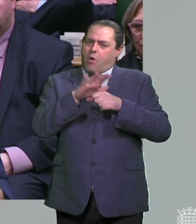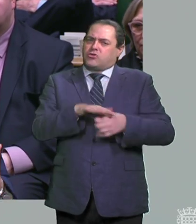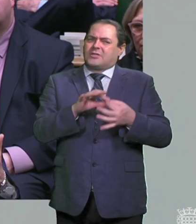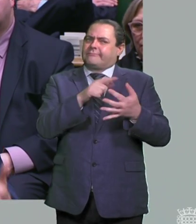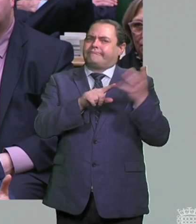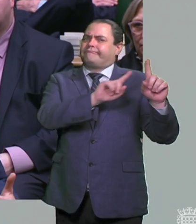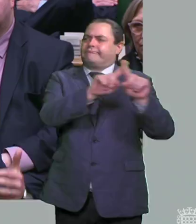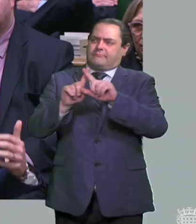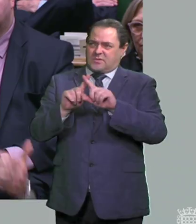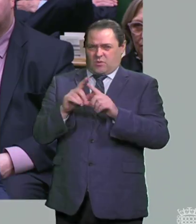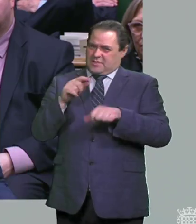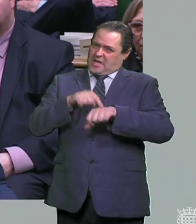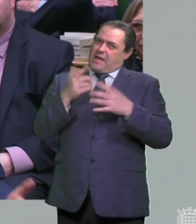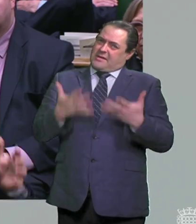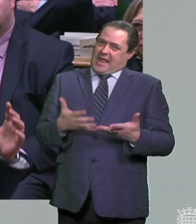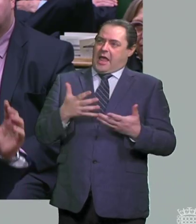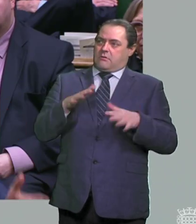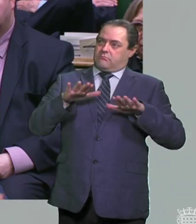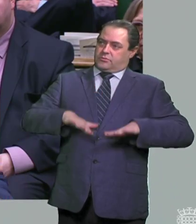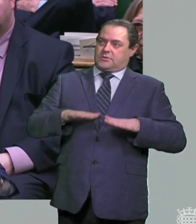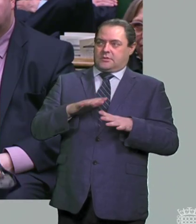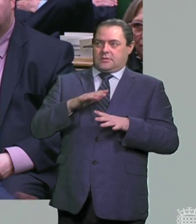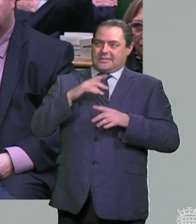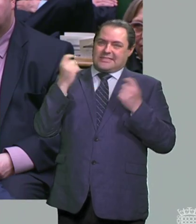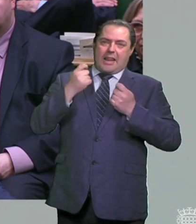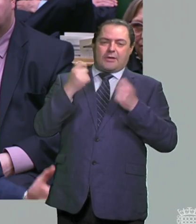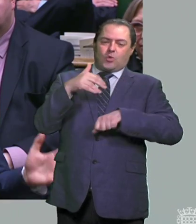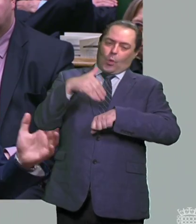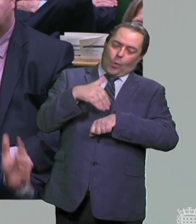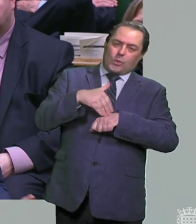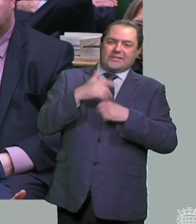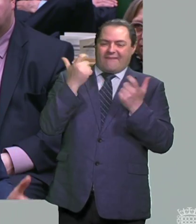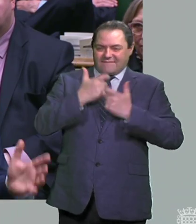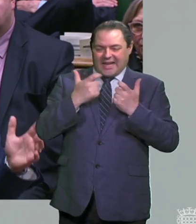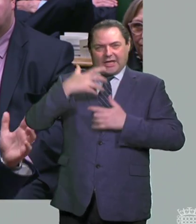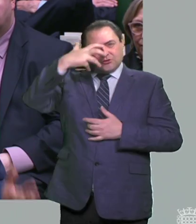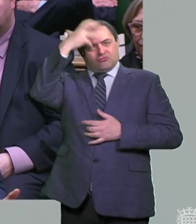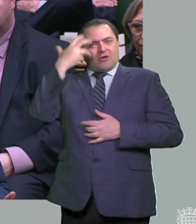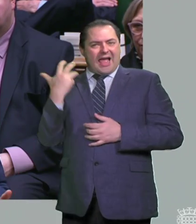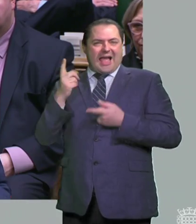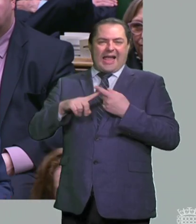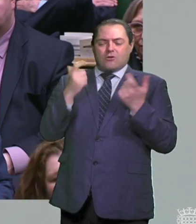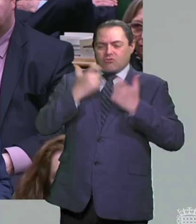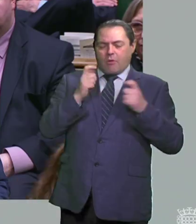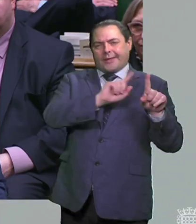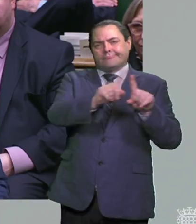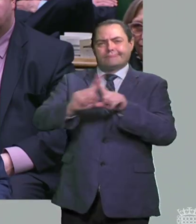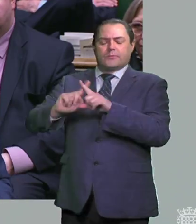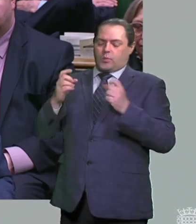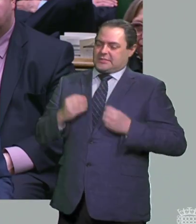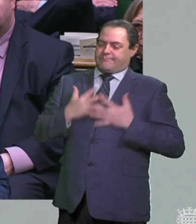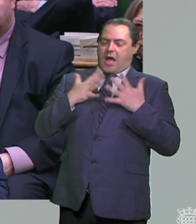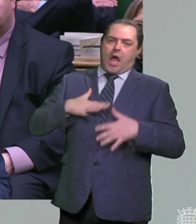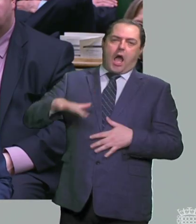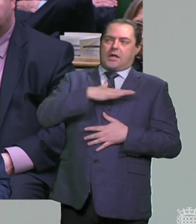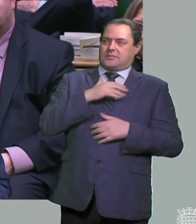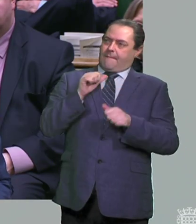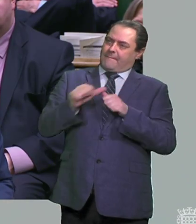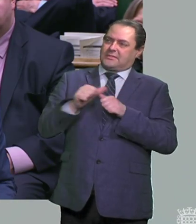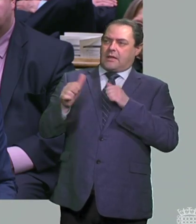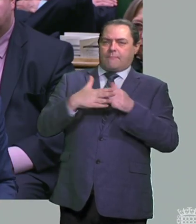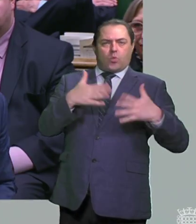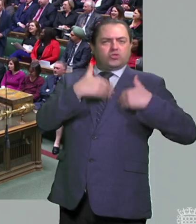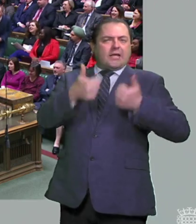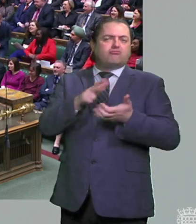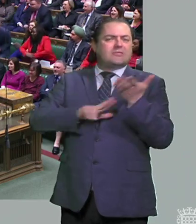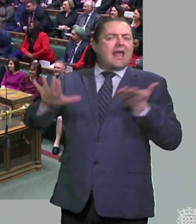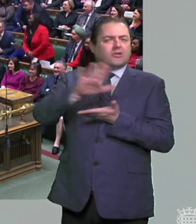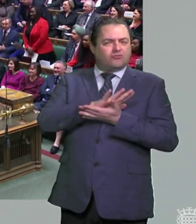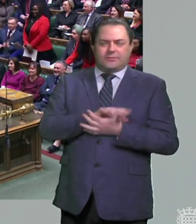Is it not time that we in this country celebrated our naughty, hilarious drag queens and comics of every kind who inspire us to be a better and more generous nation?